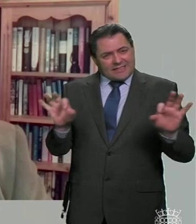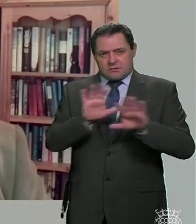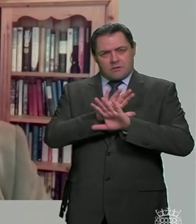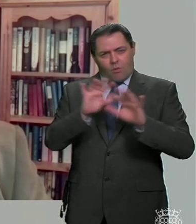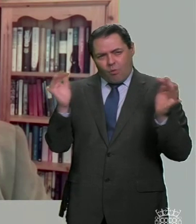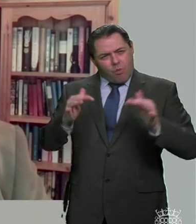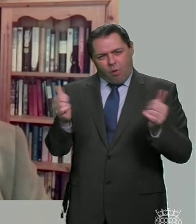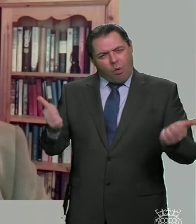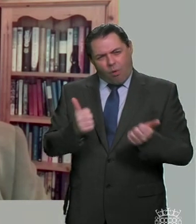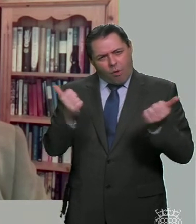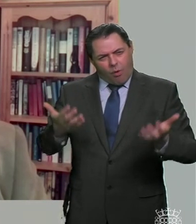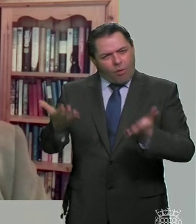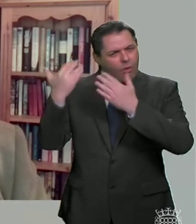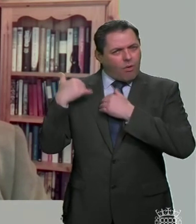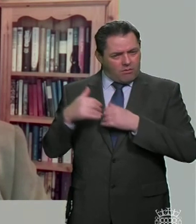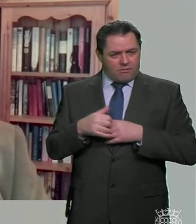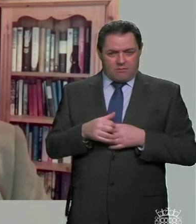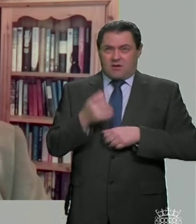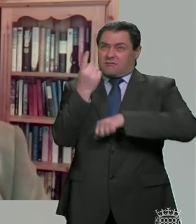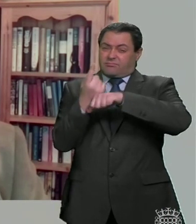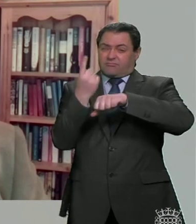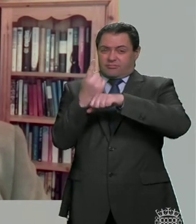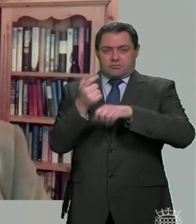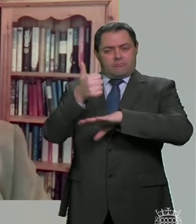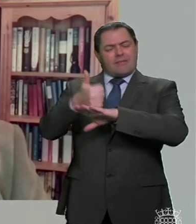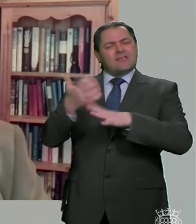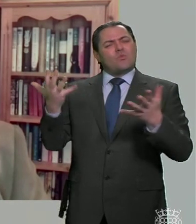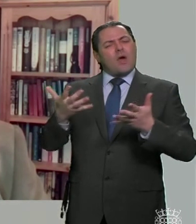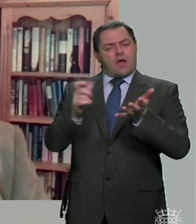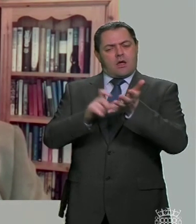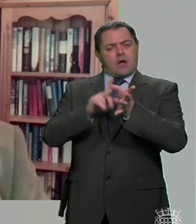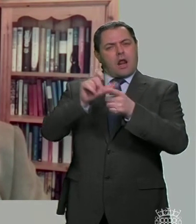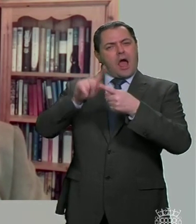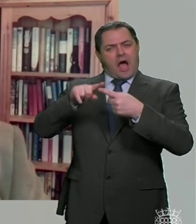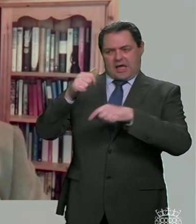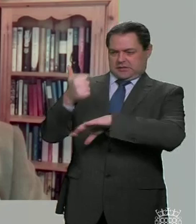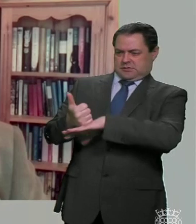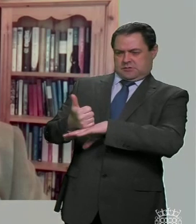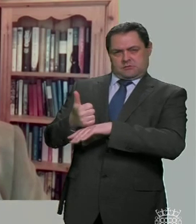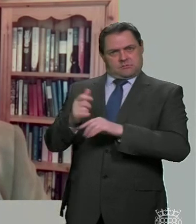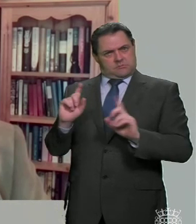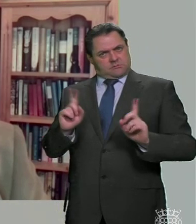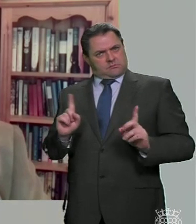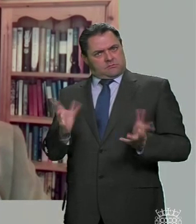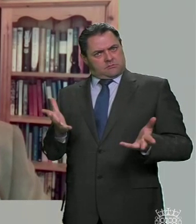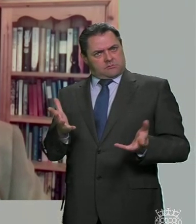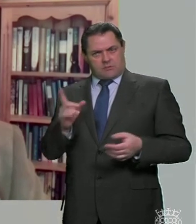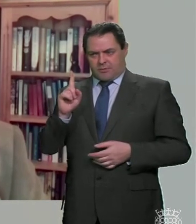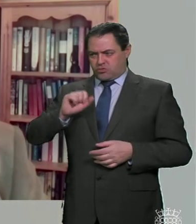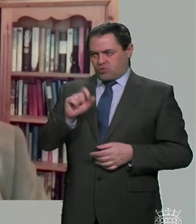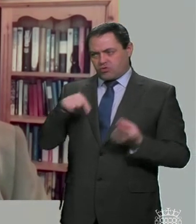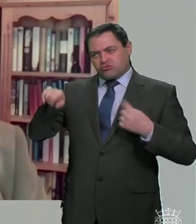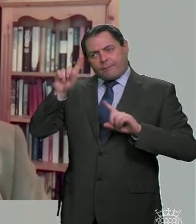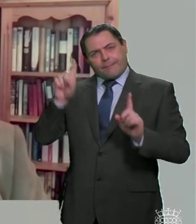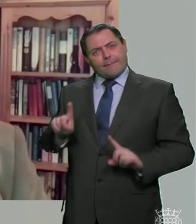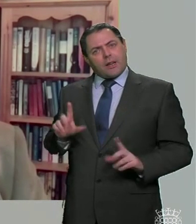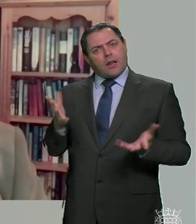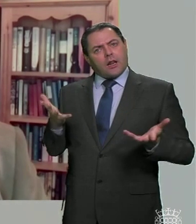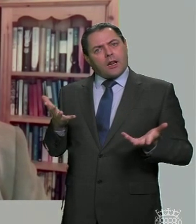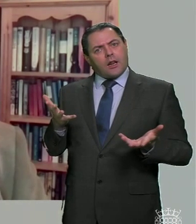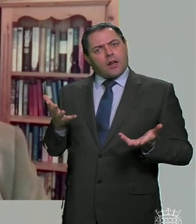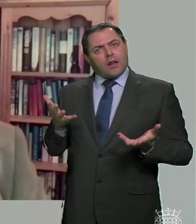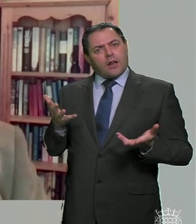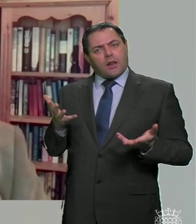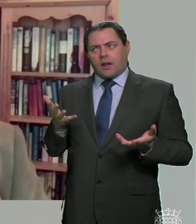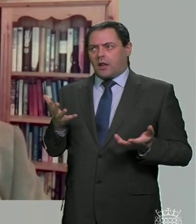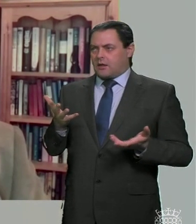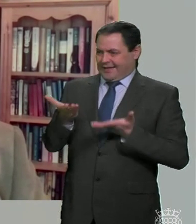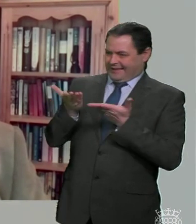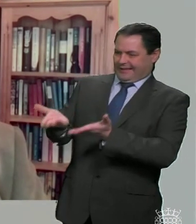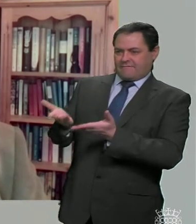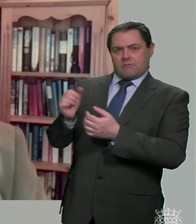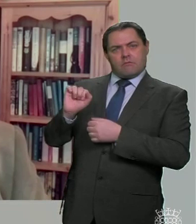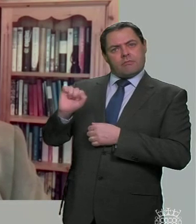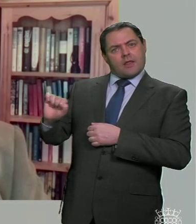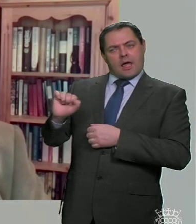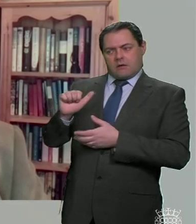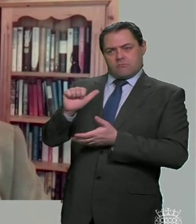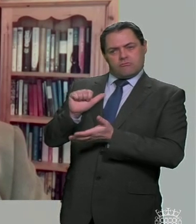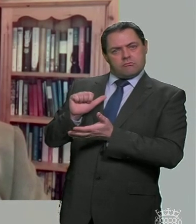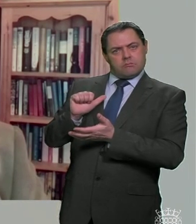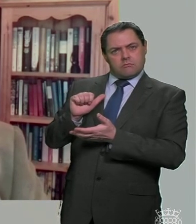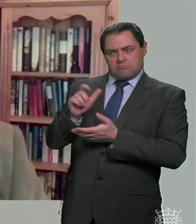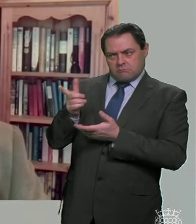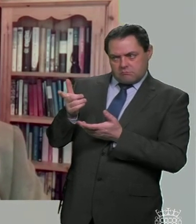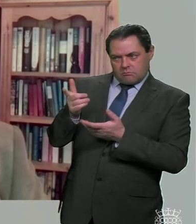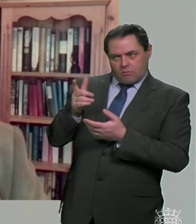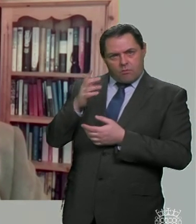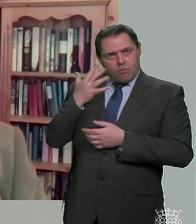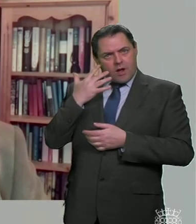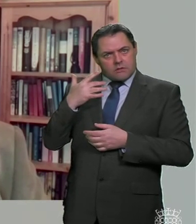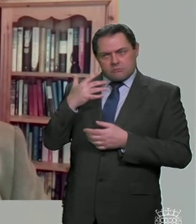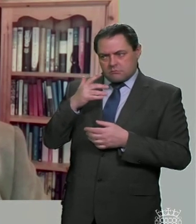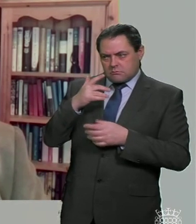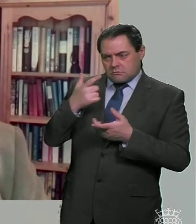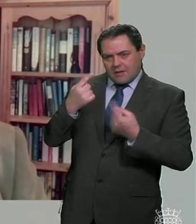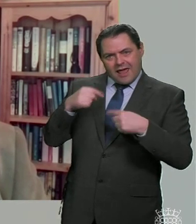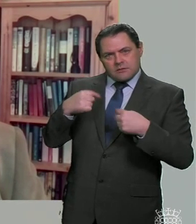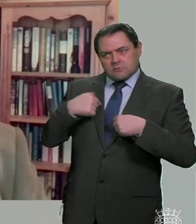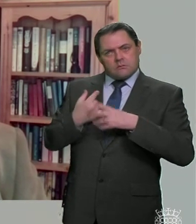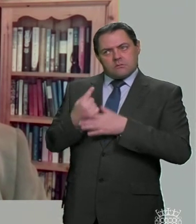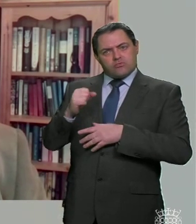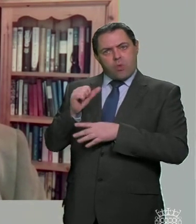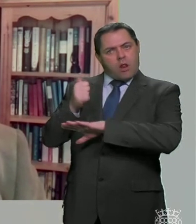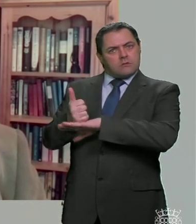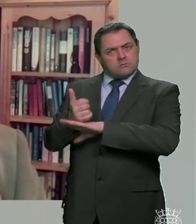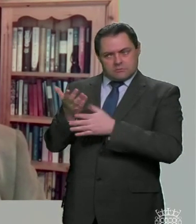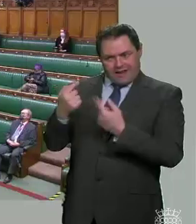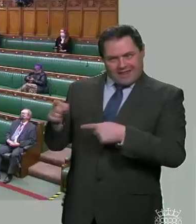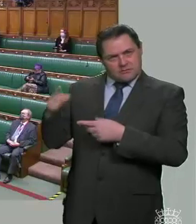Every single one of those weapons will be based on the Clyde, so can the Prime Minister tell us exactly when the Scottish people gave him the moral or democratic authority to impose those weapons of mass destruction on our soil in Scotland?